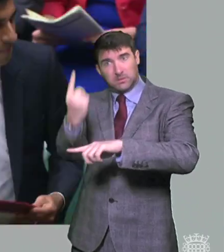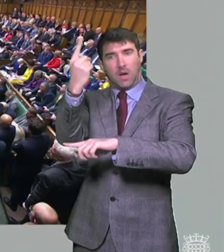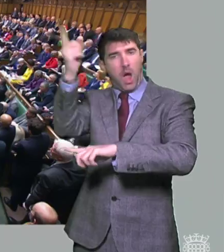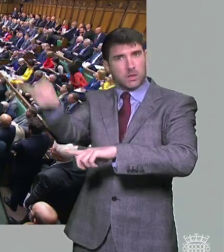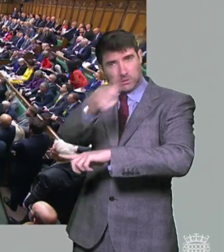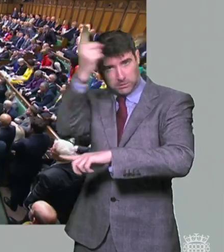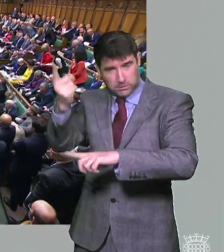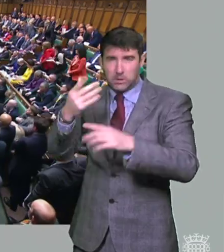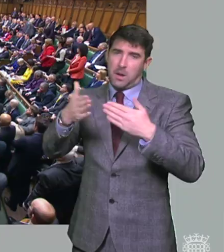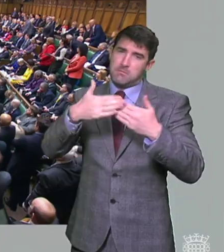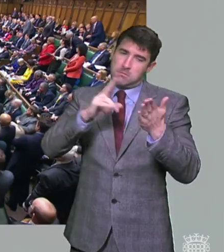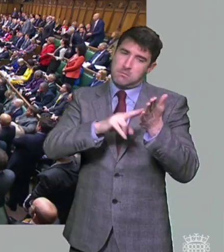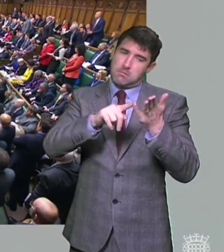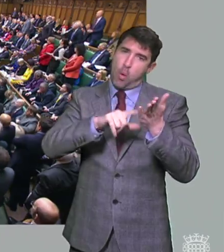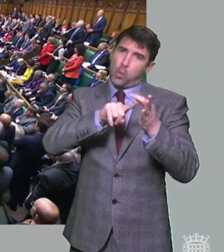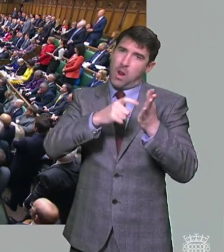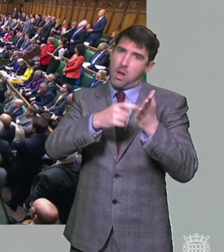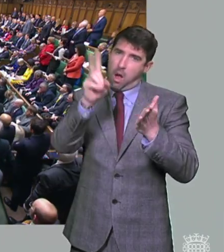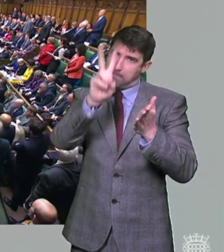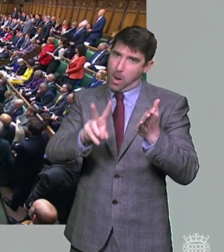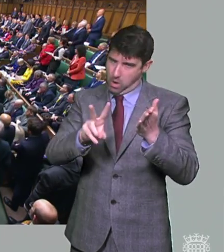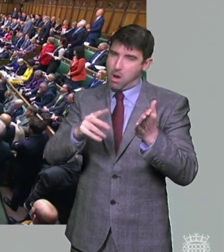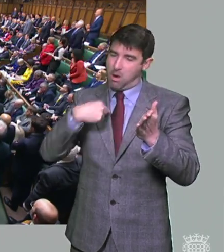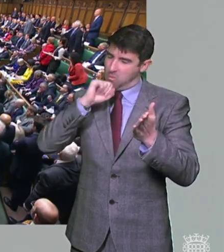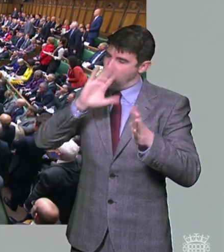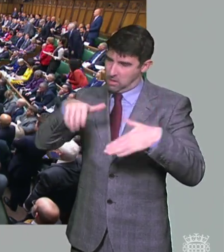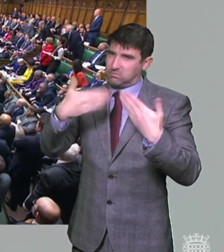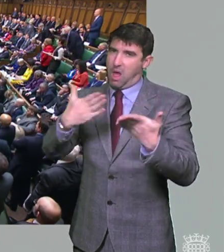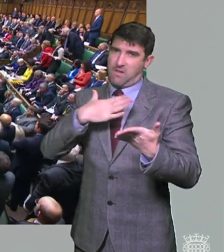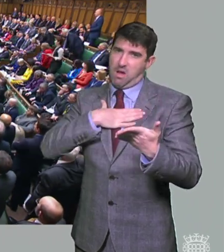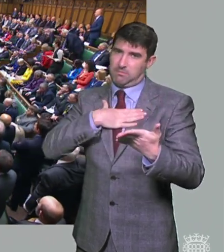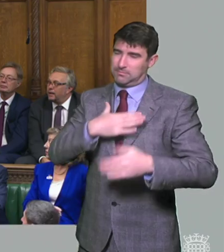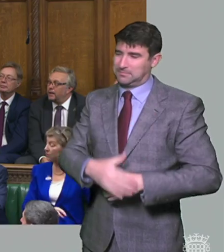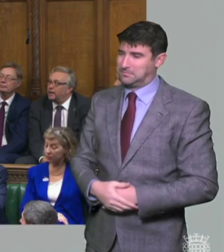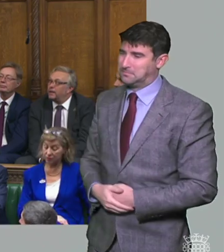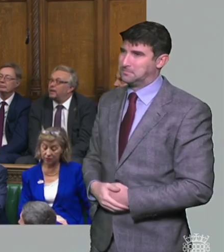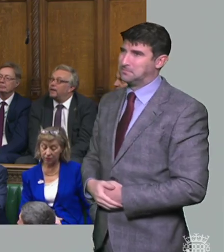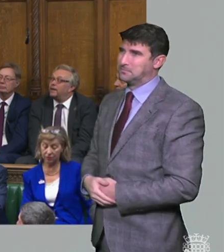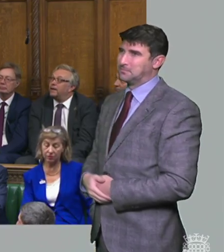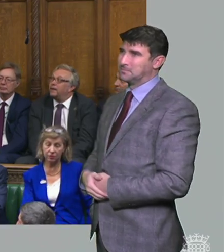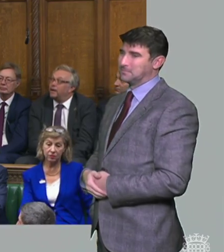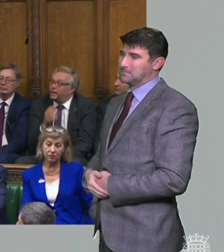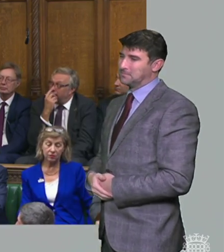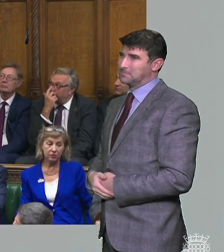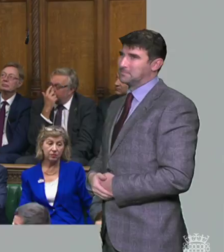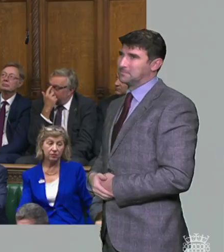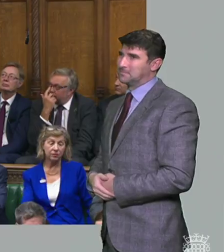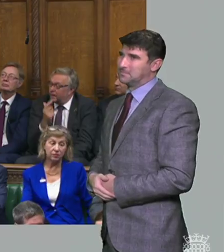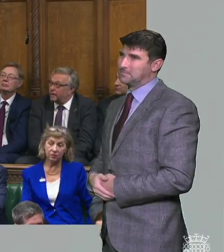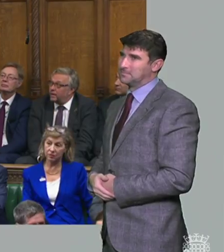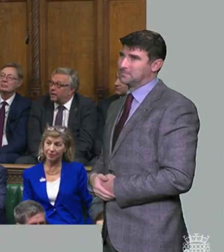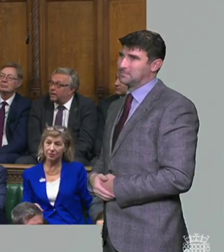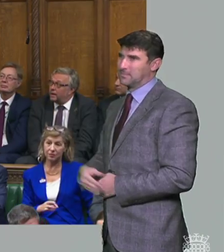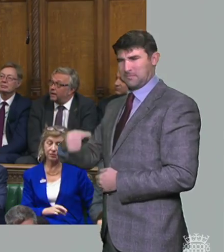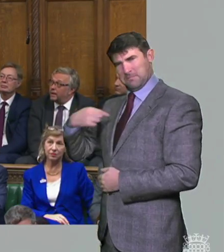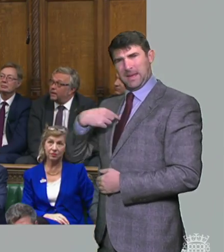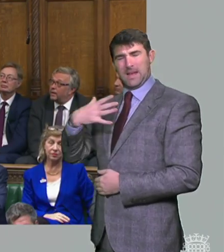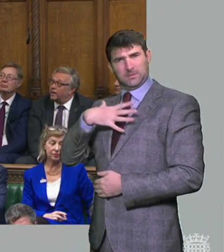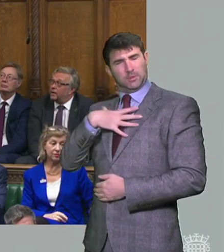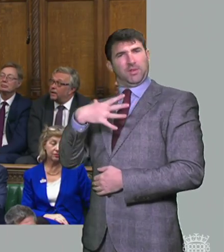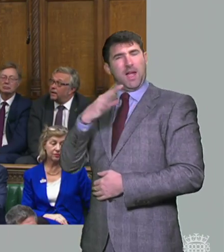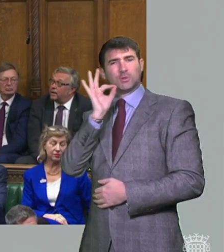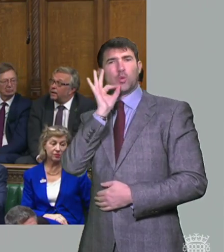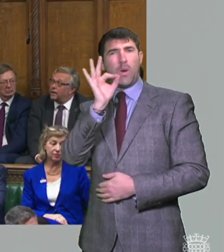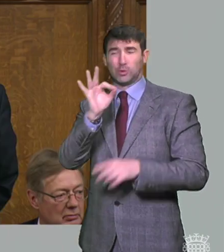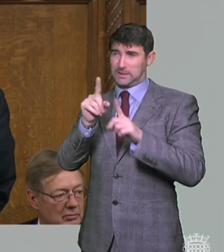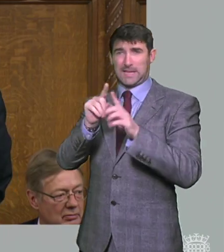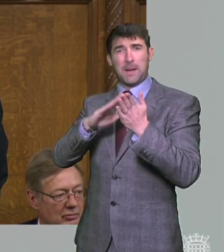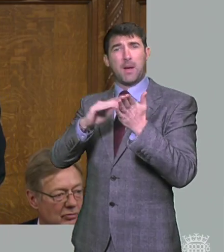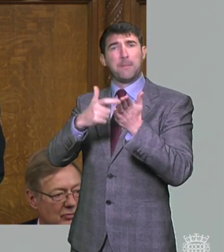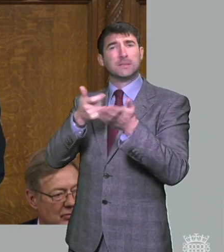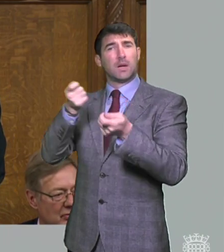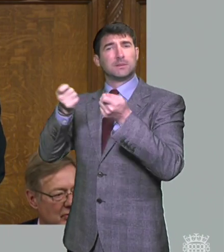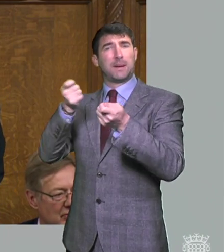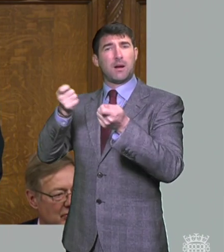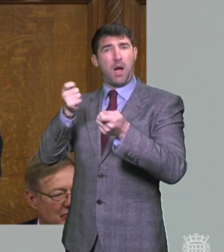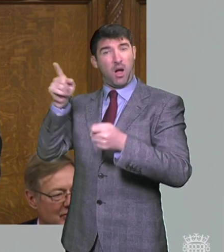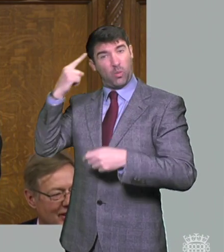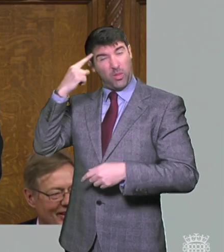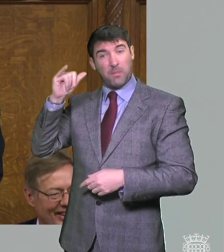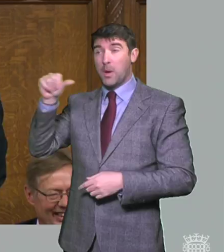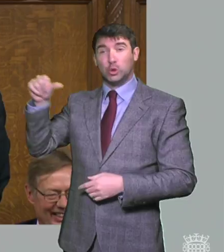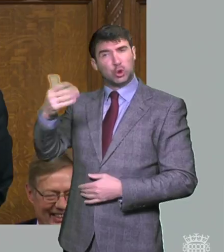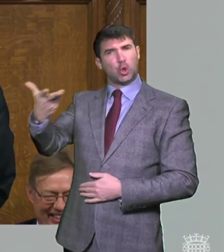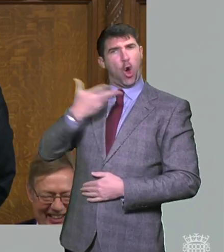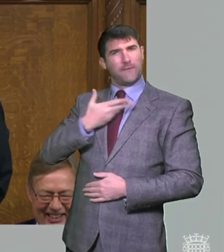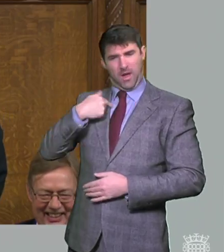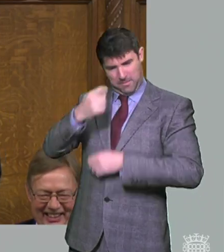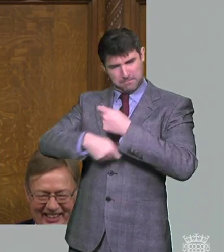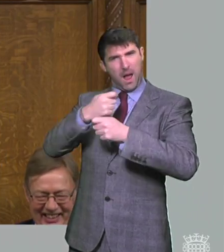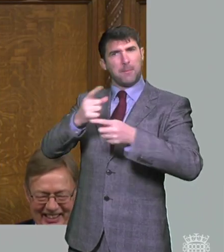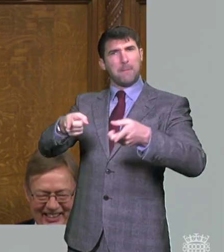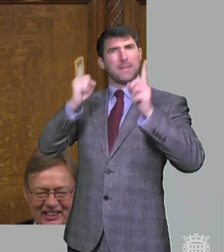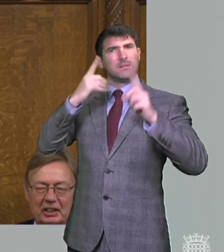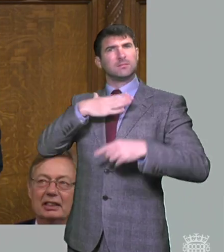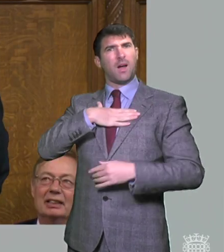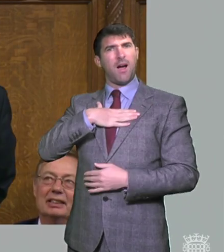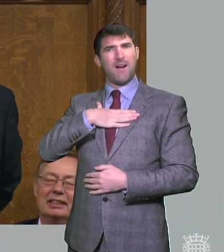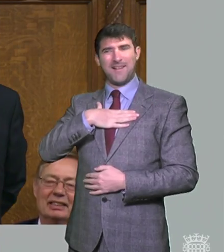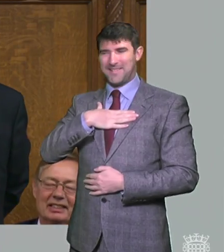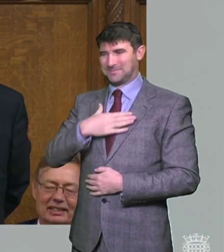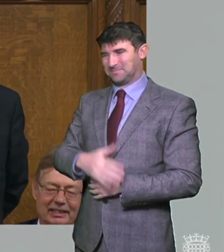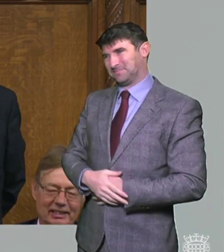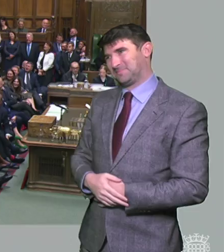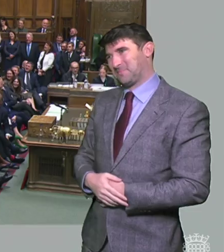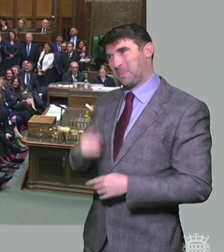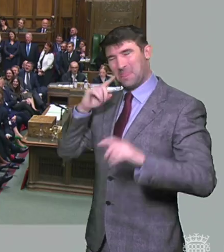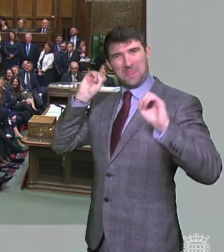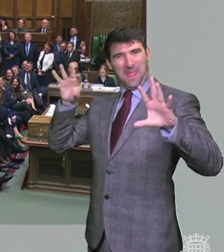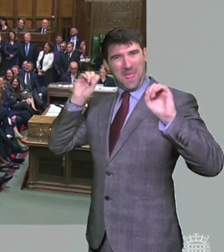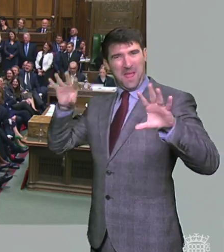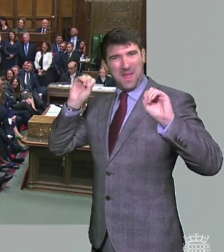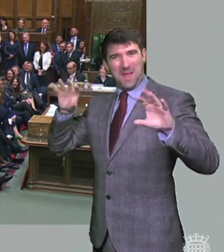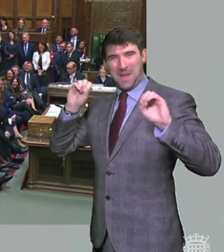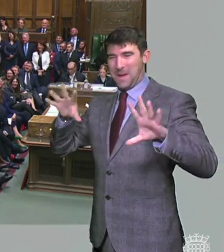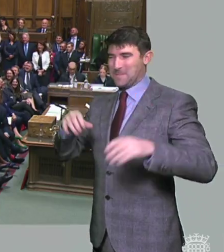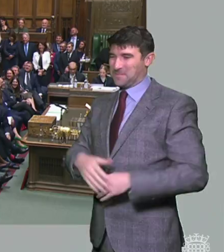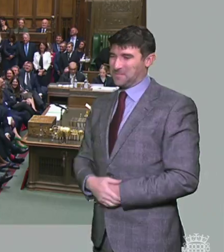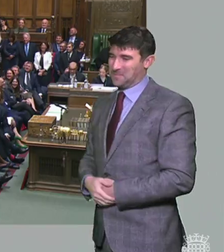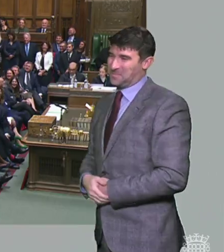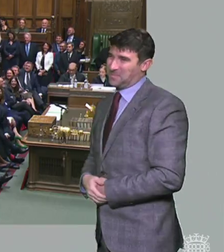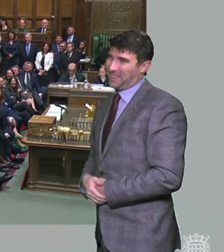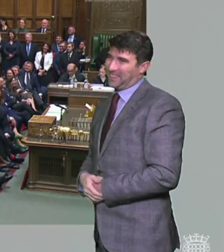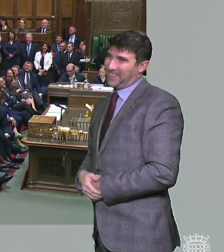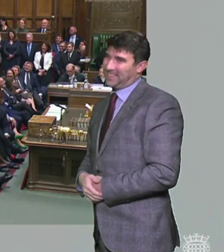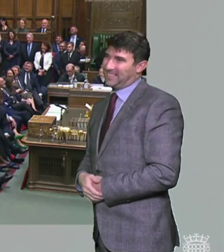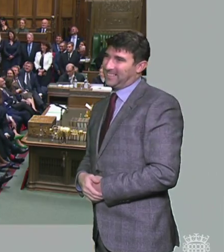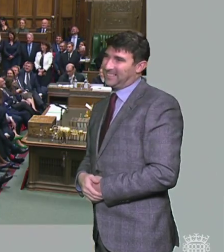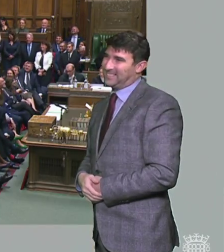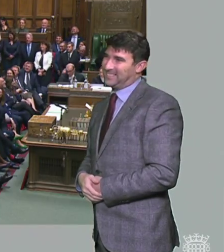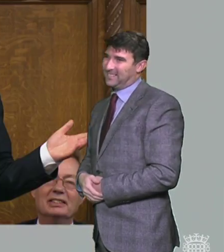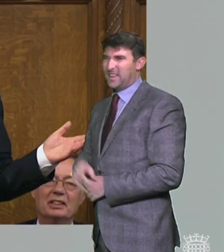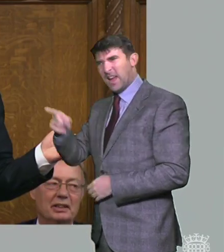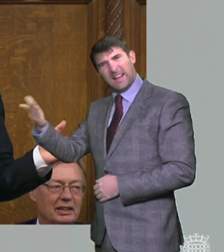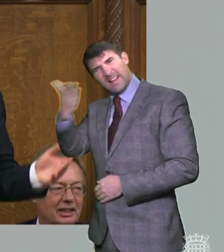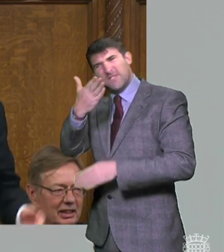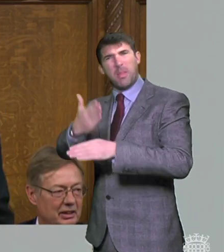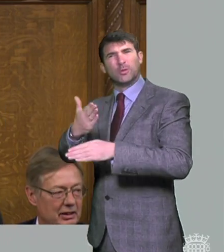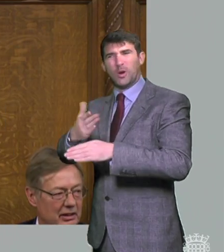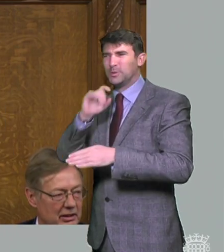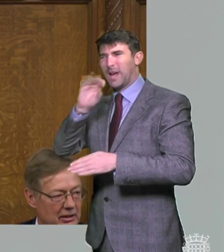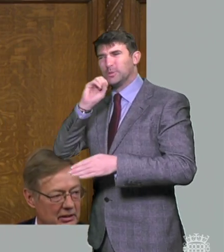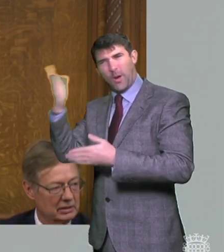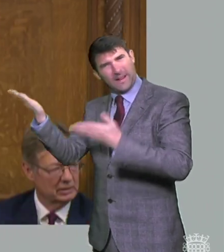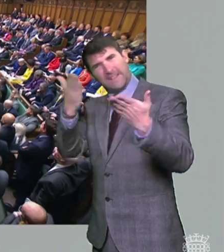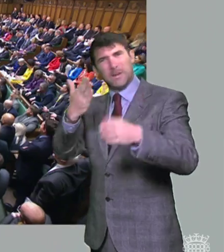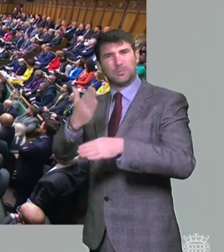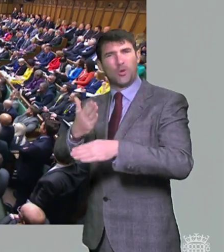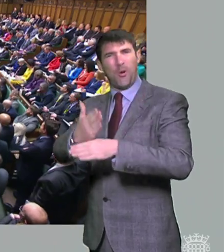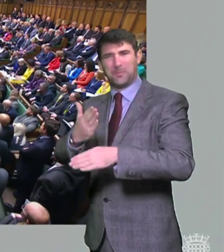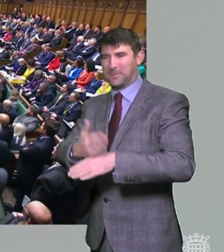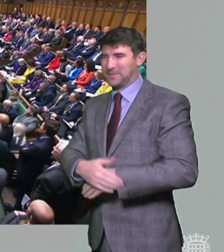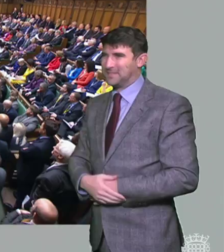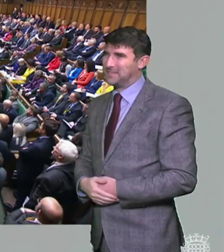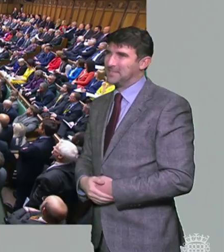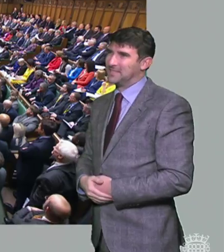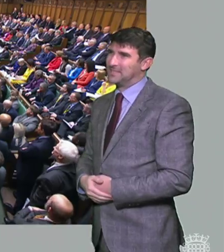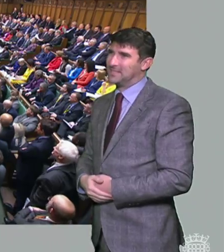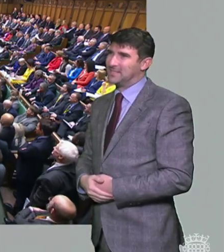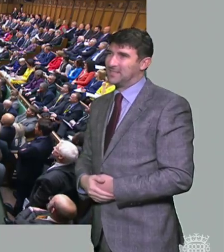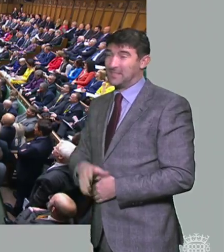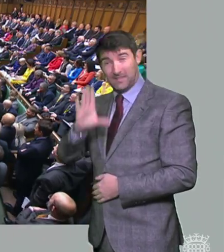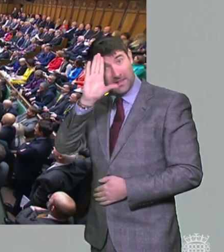I am surprised to be asking a question, and I know you are shocked too, Mr Speaker, because I know that, like many others, you thought I would already have been offered a ministerial post.